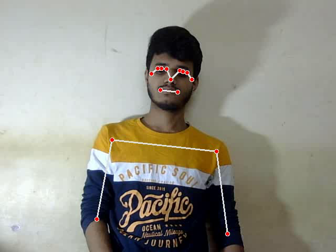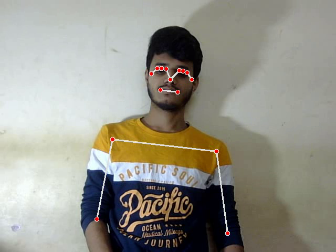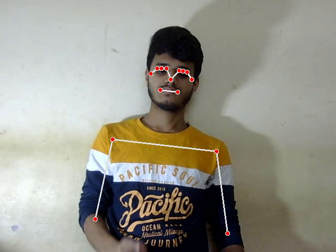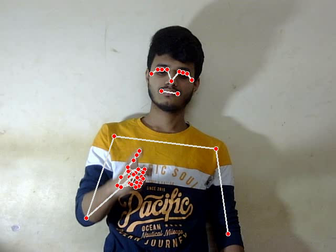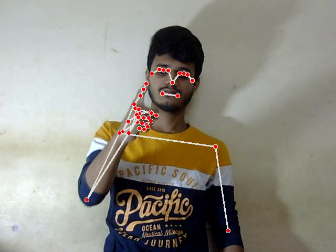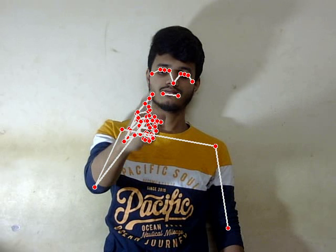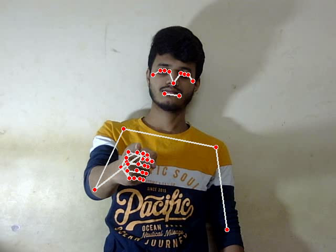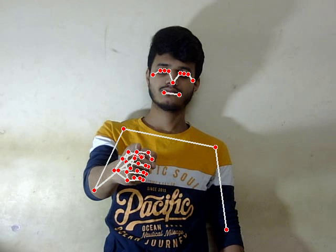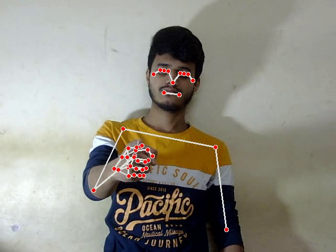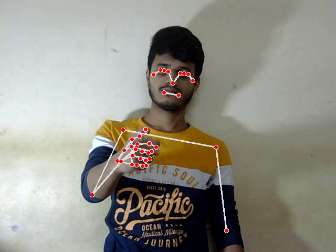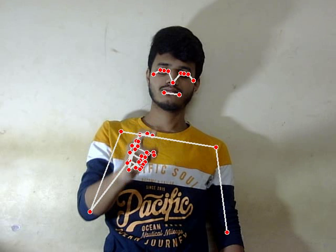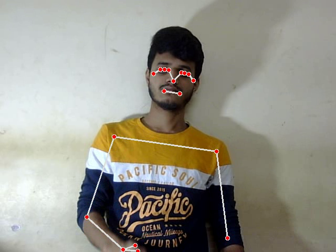you